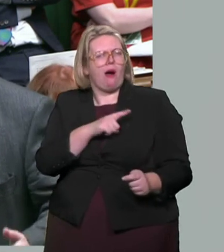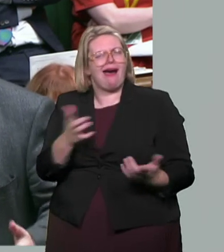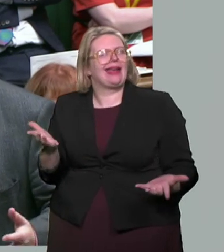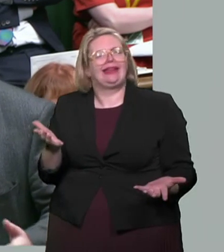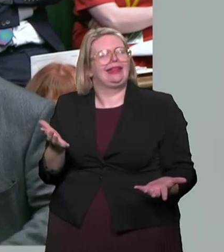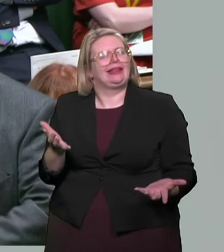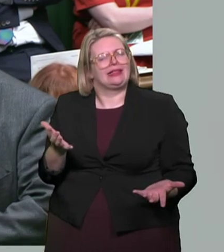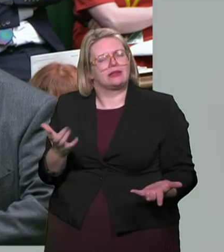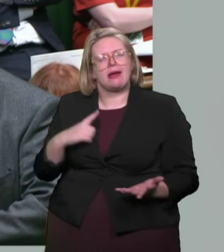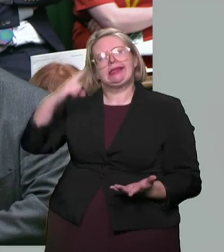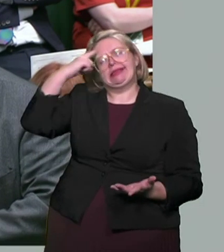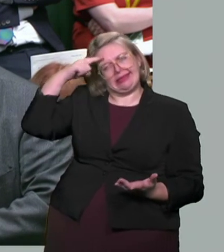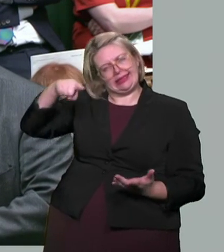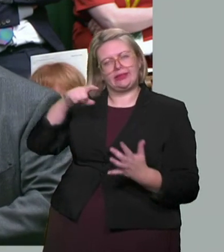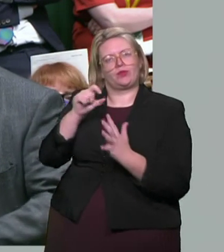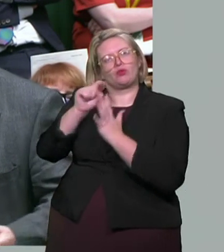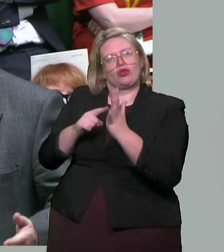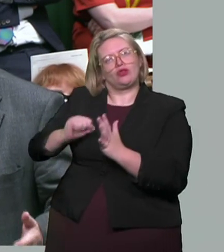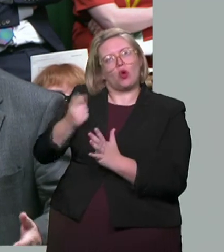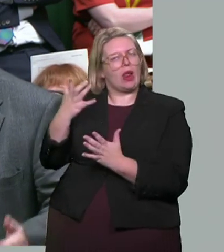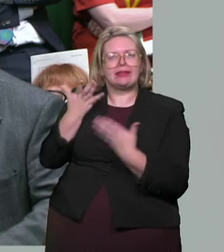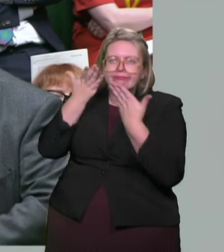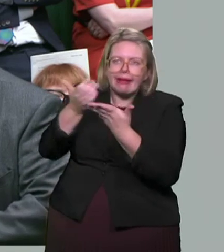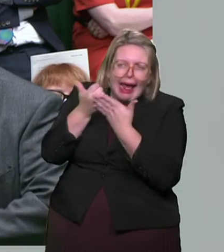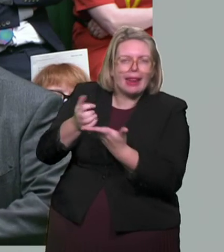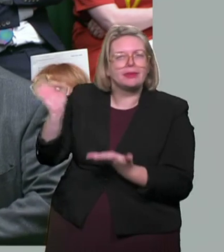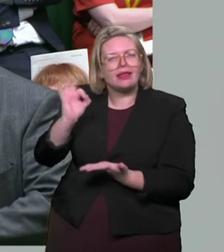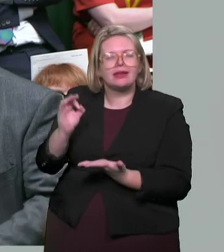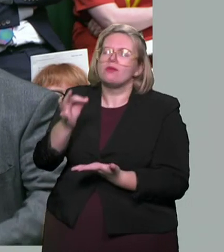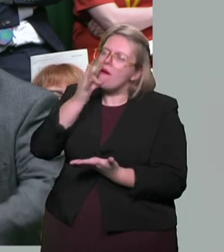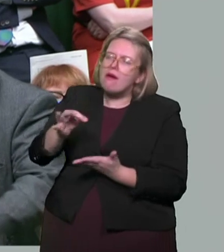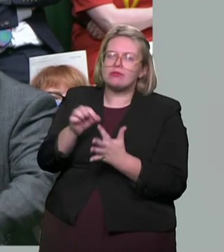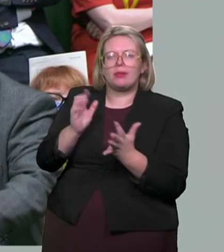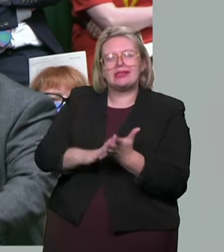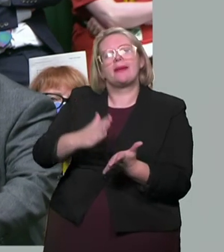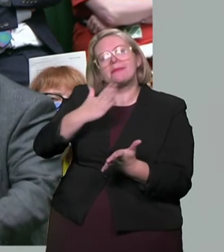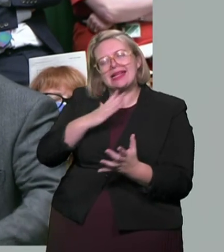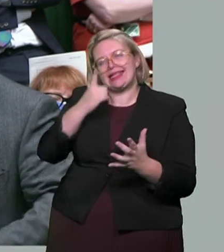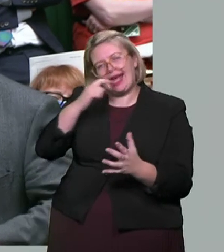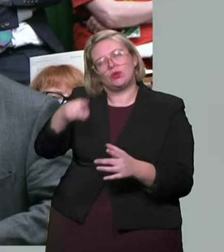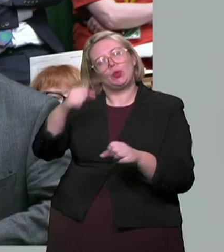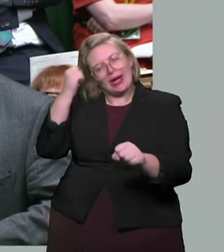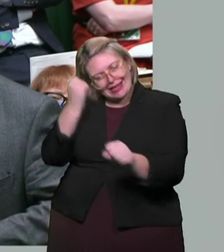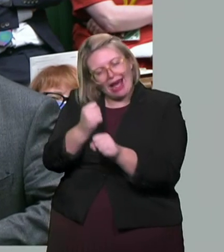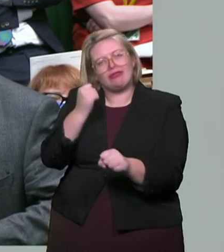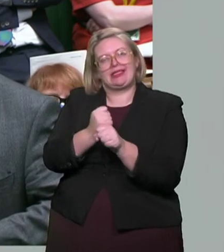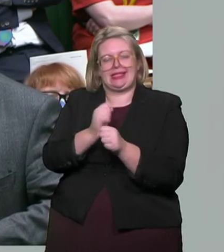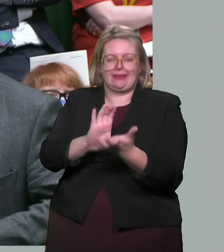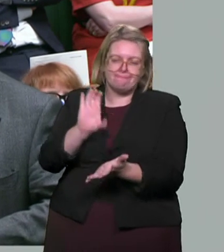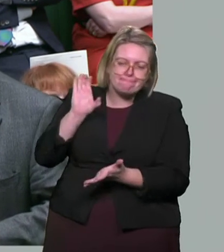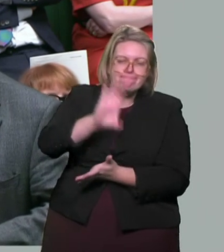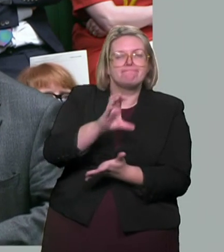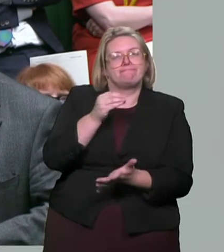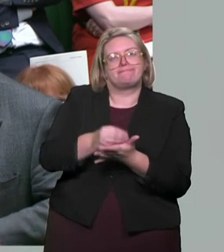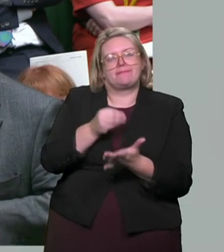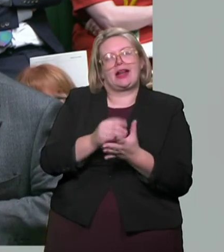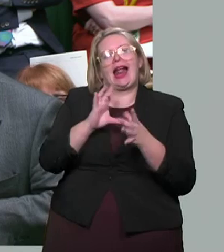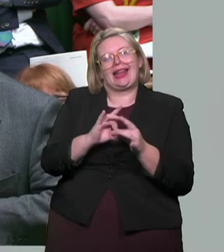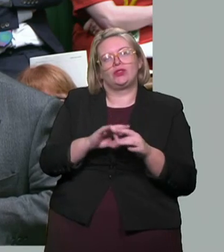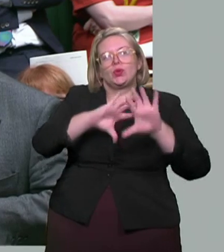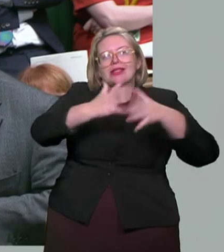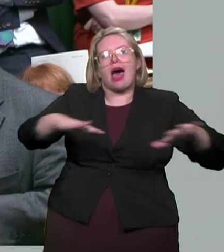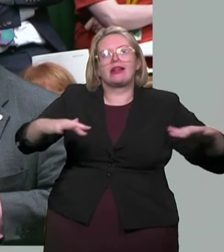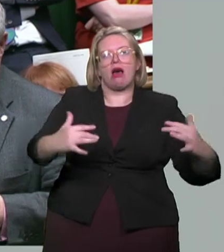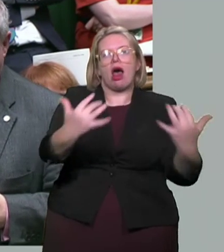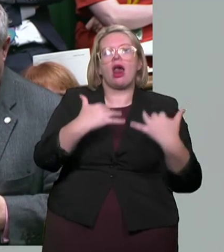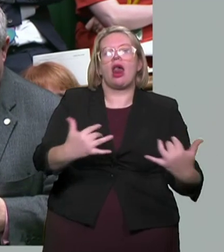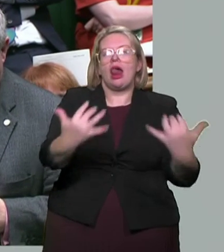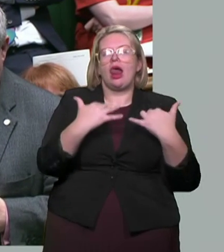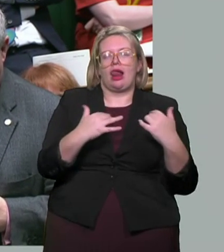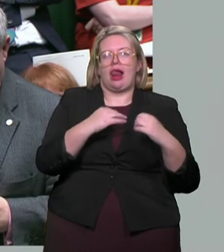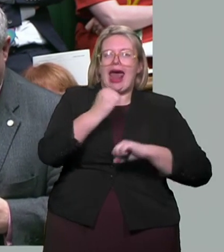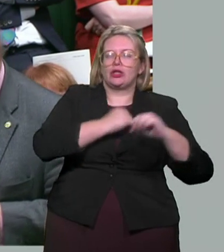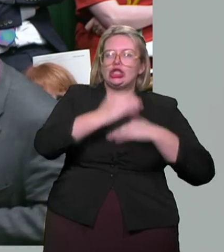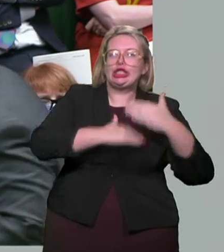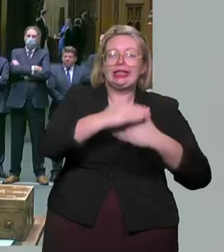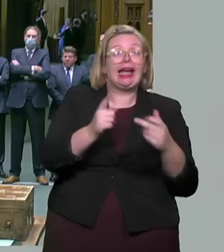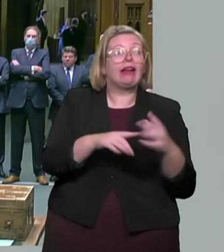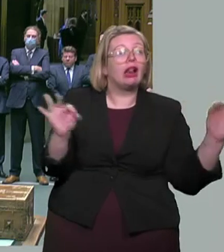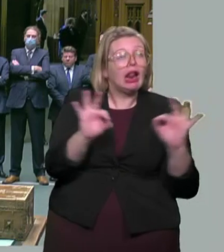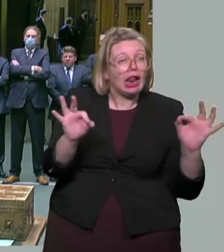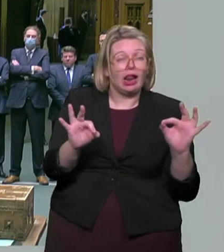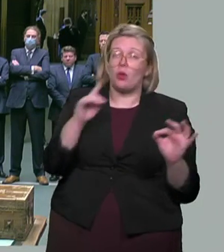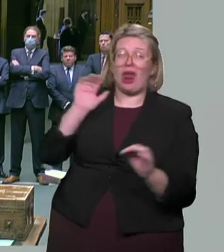At the very least, Prime Minister, stand up today and guarantee a ringfenced budget for tidal stream energy and save that renewable industry from being lost overseas.